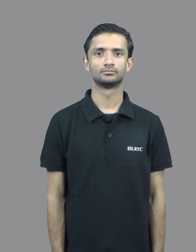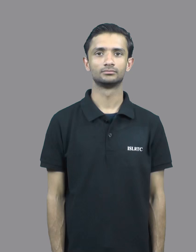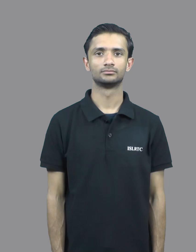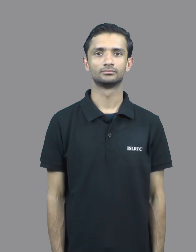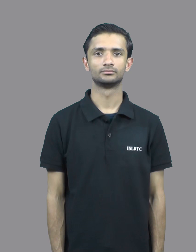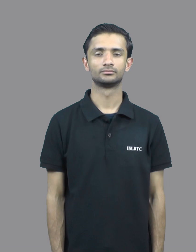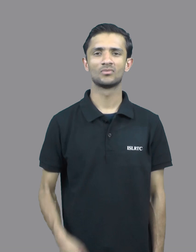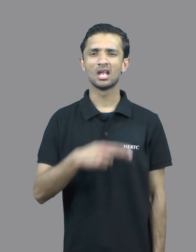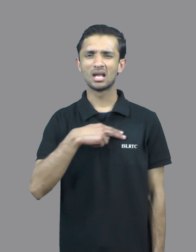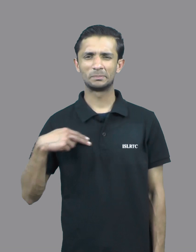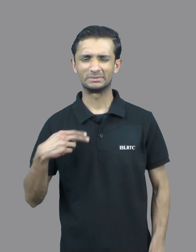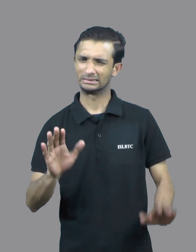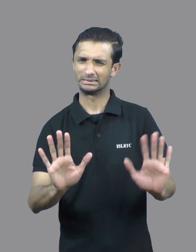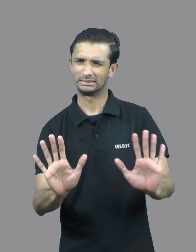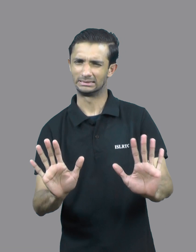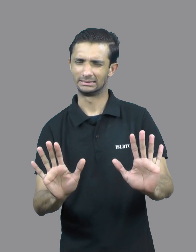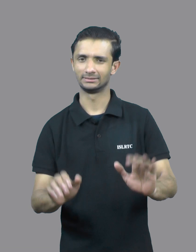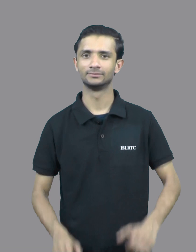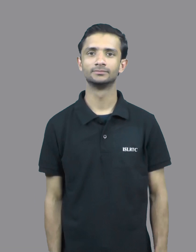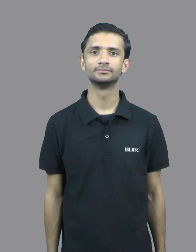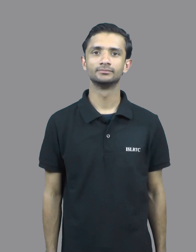Anonymous